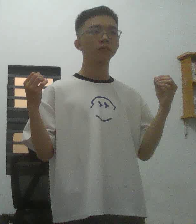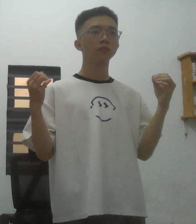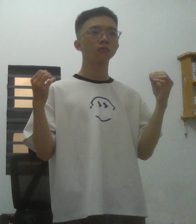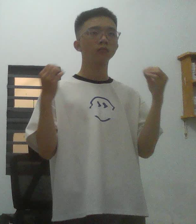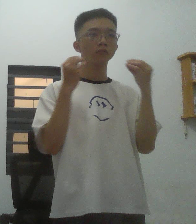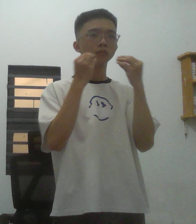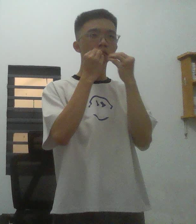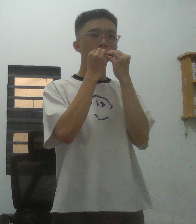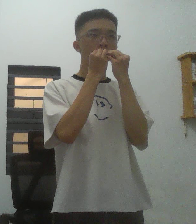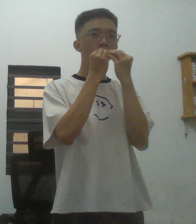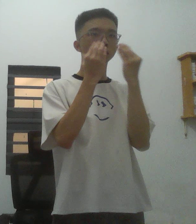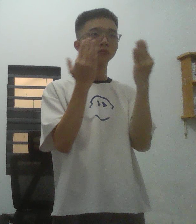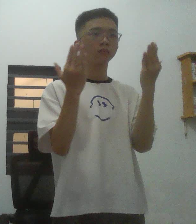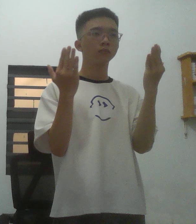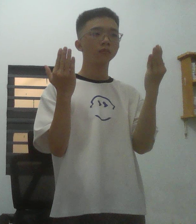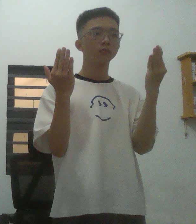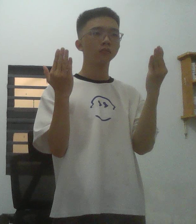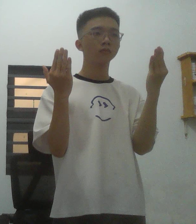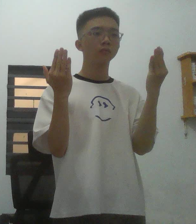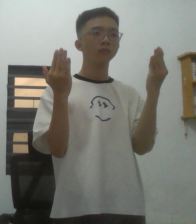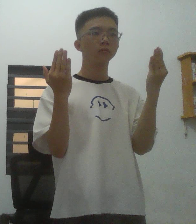cam on